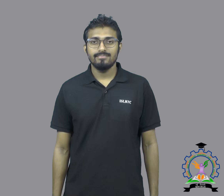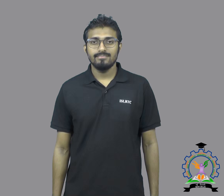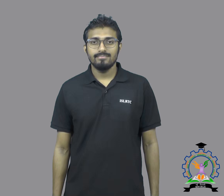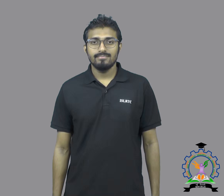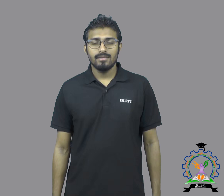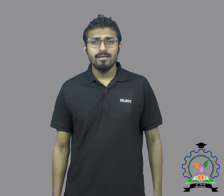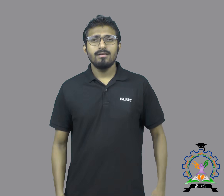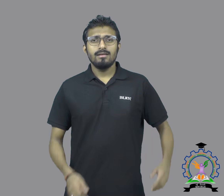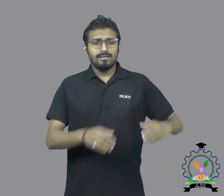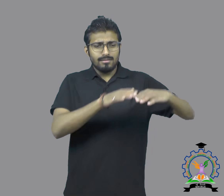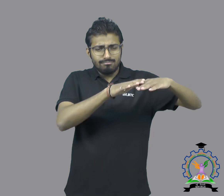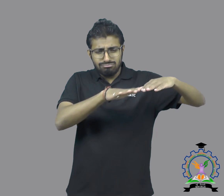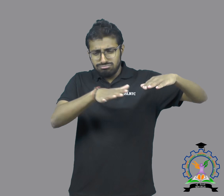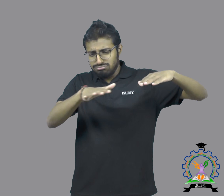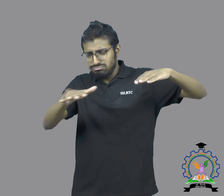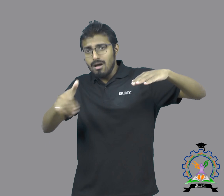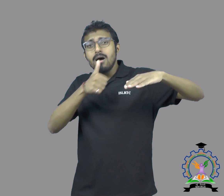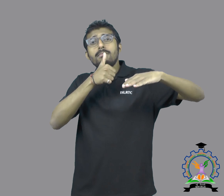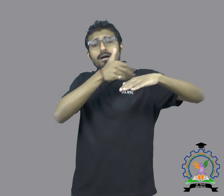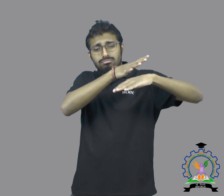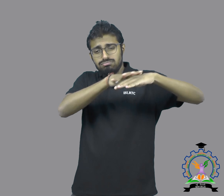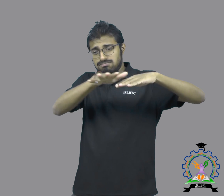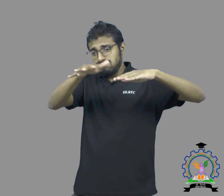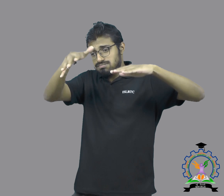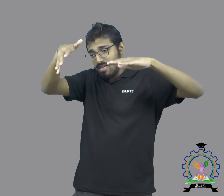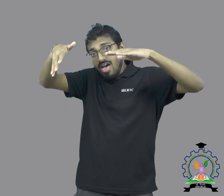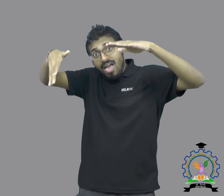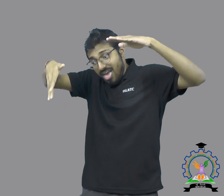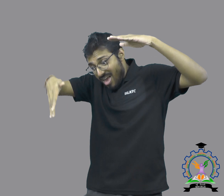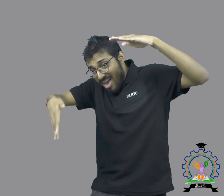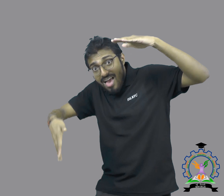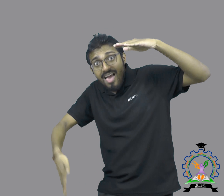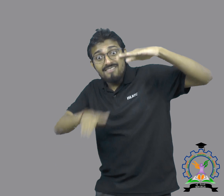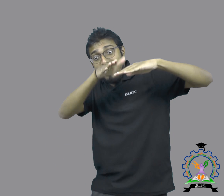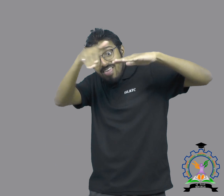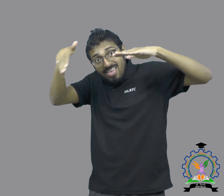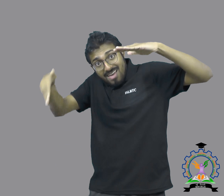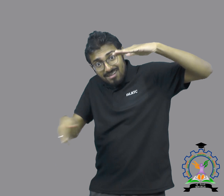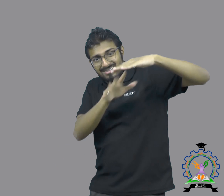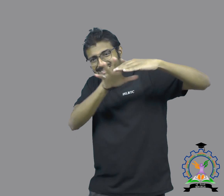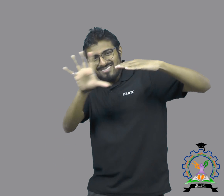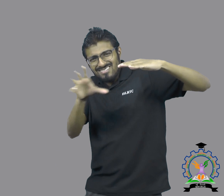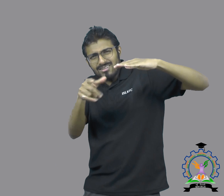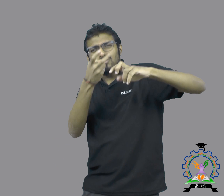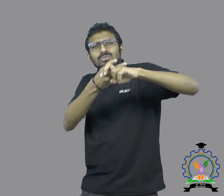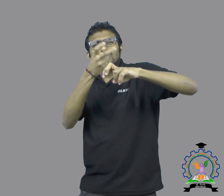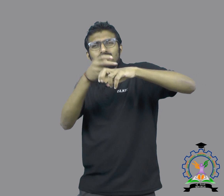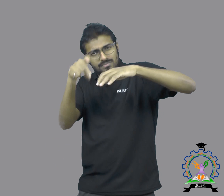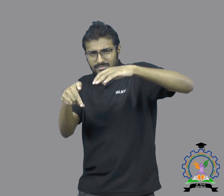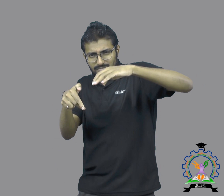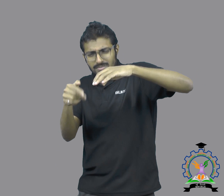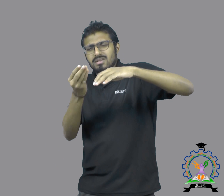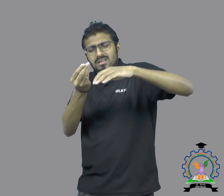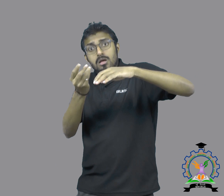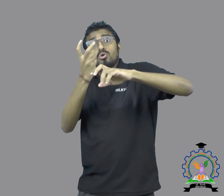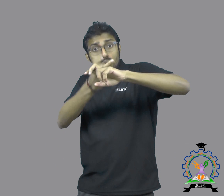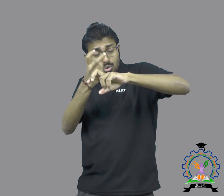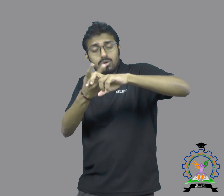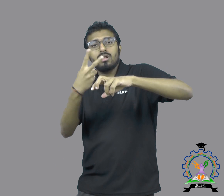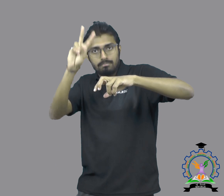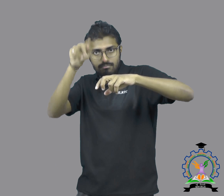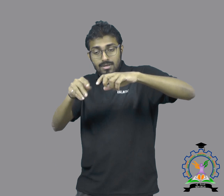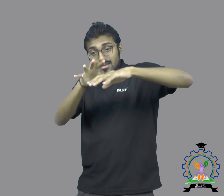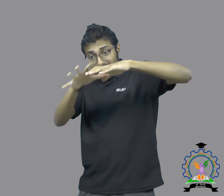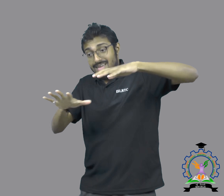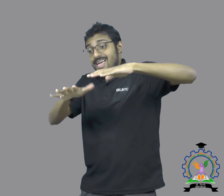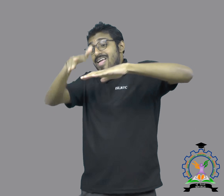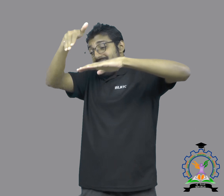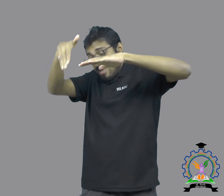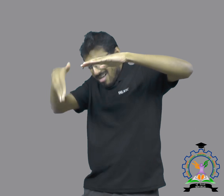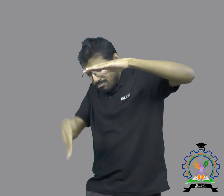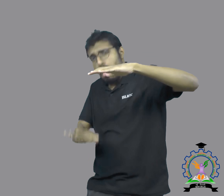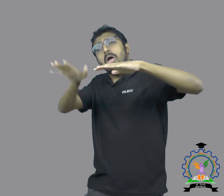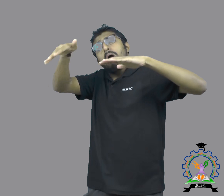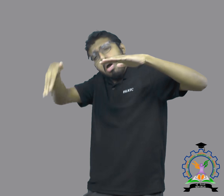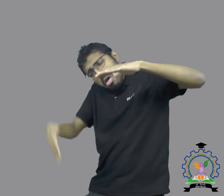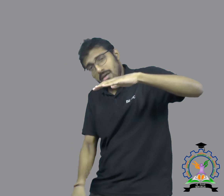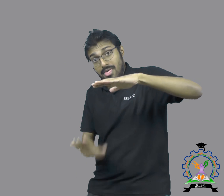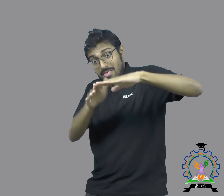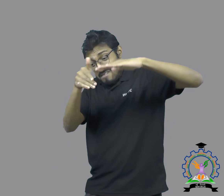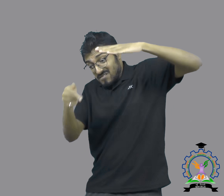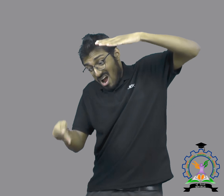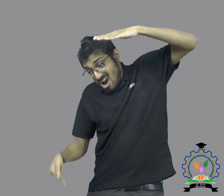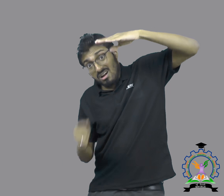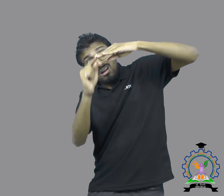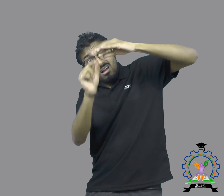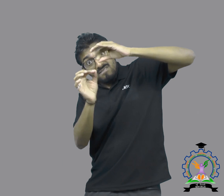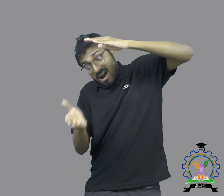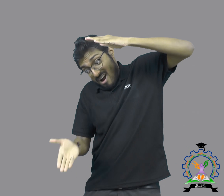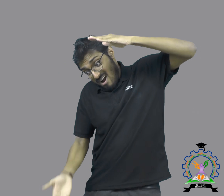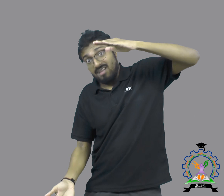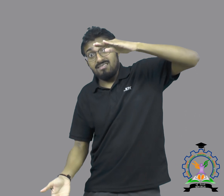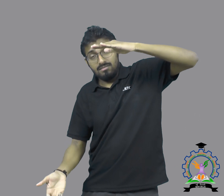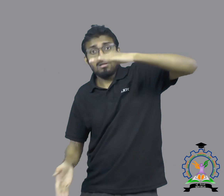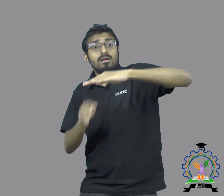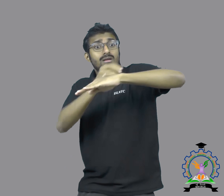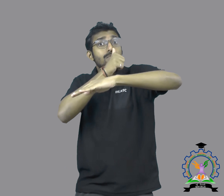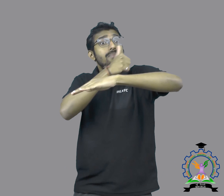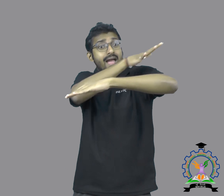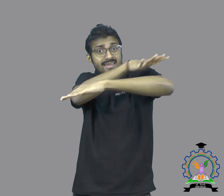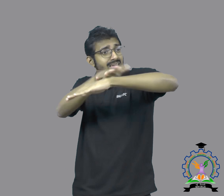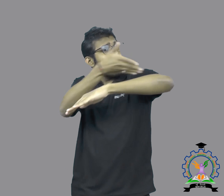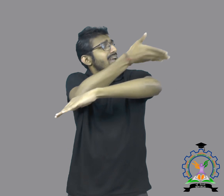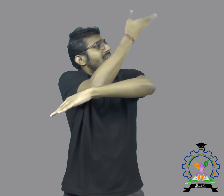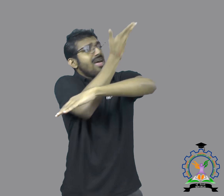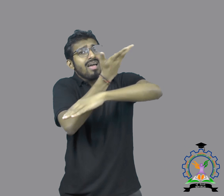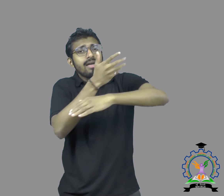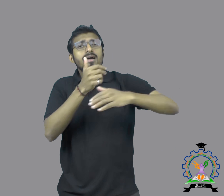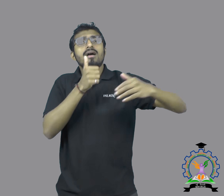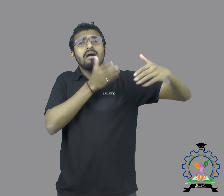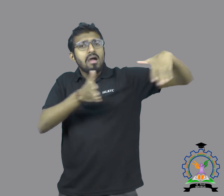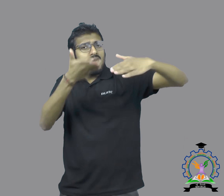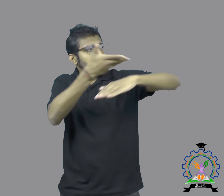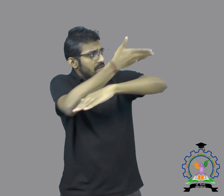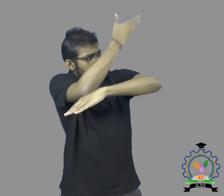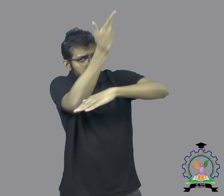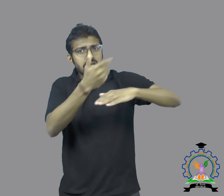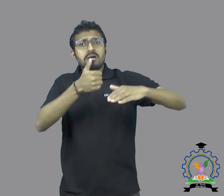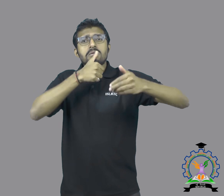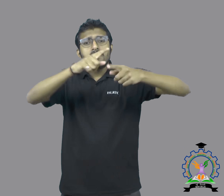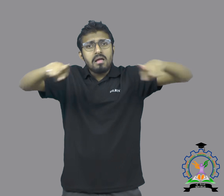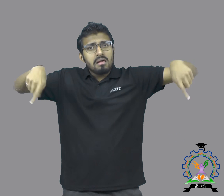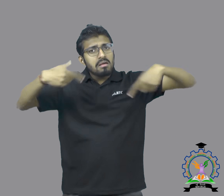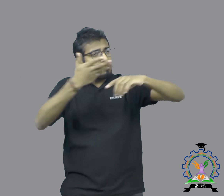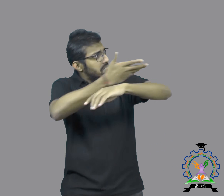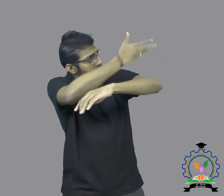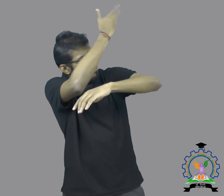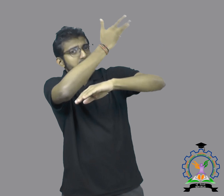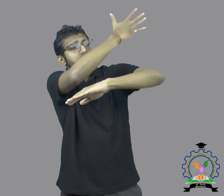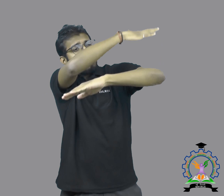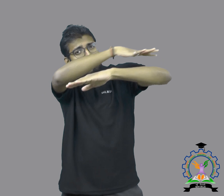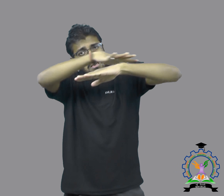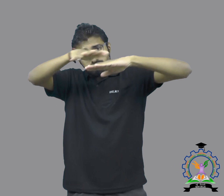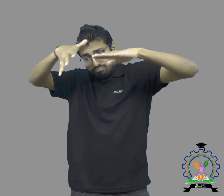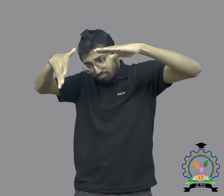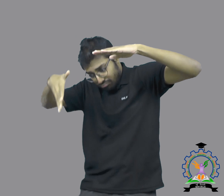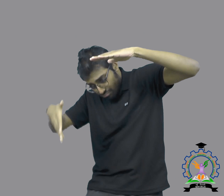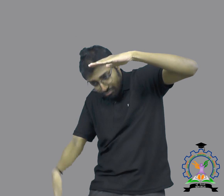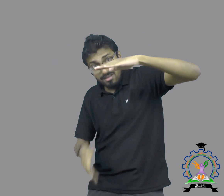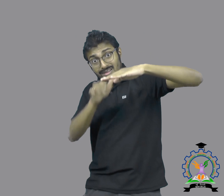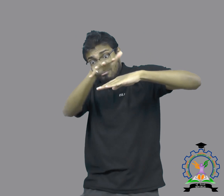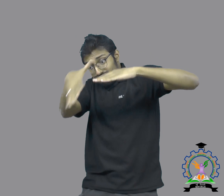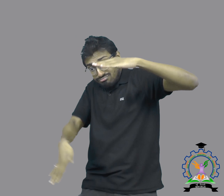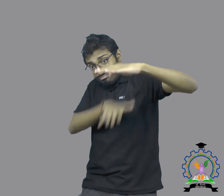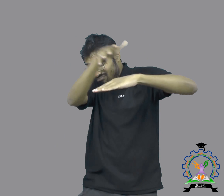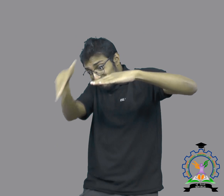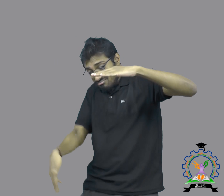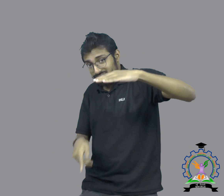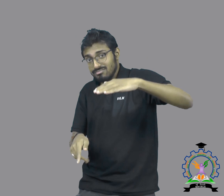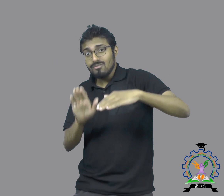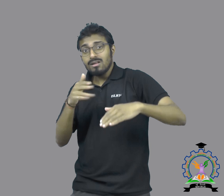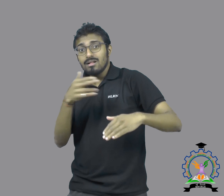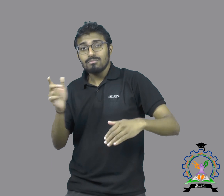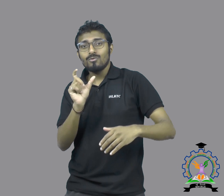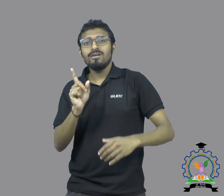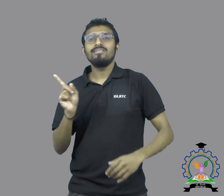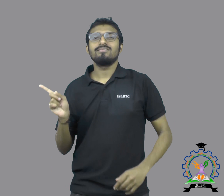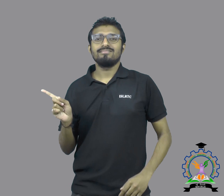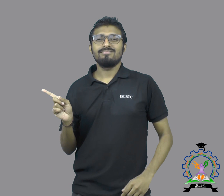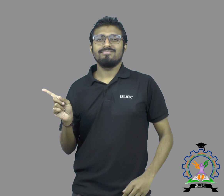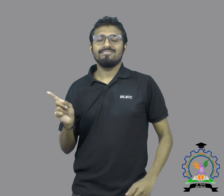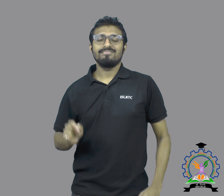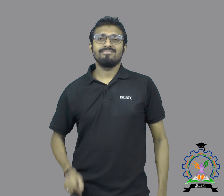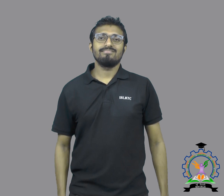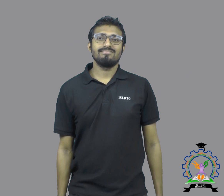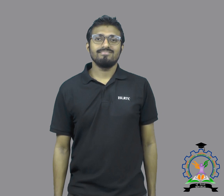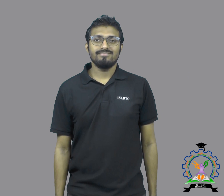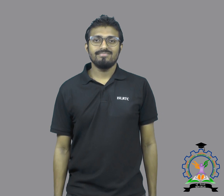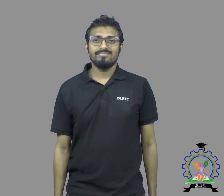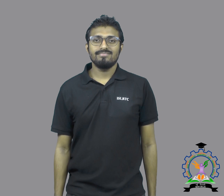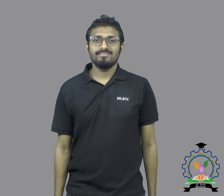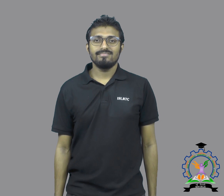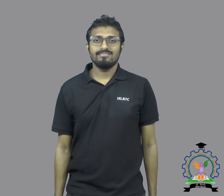Waterfall